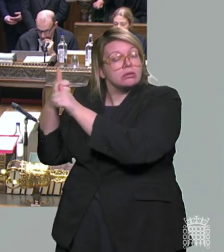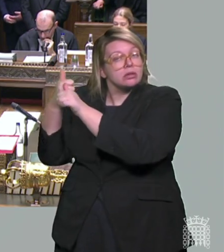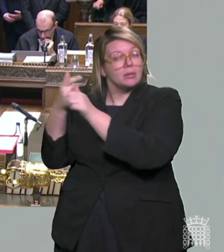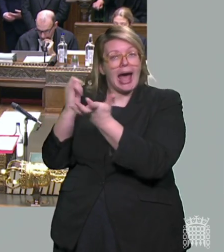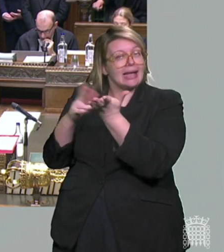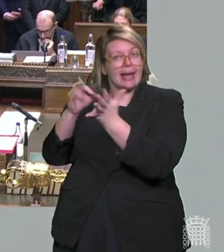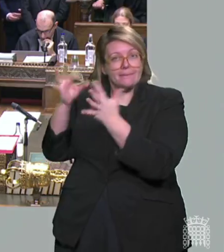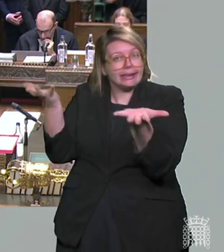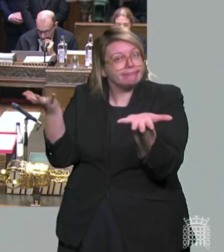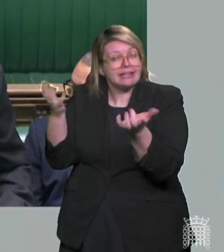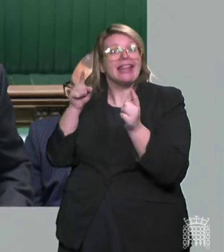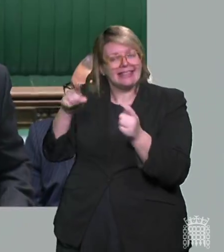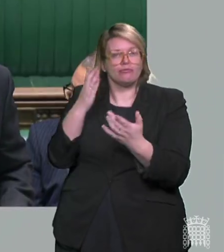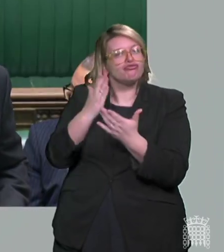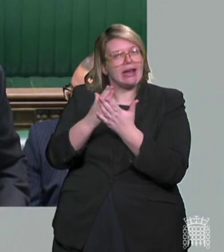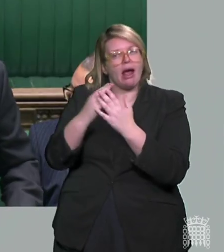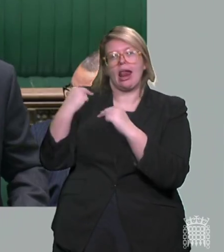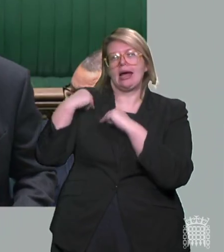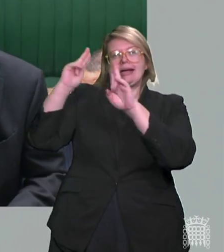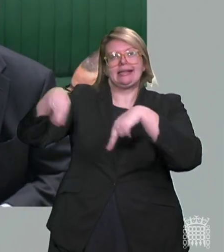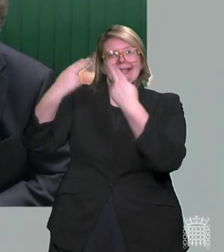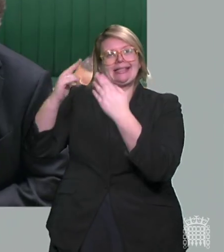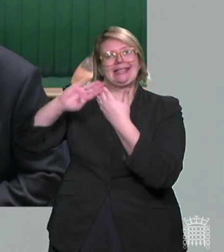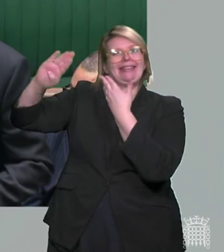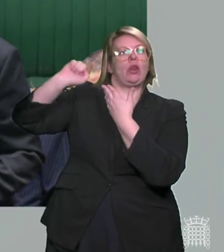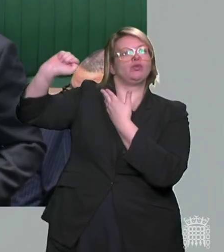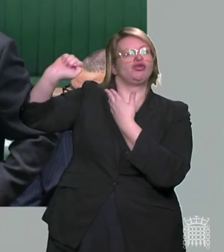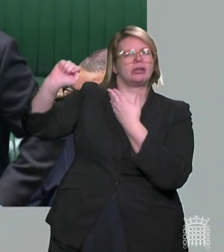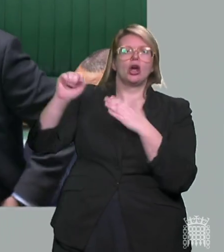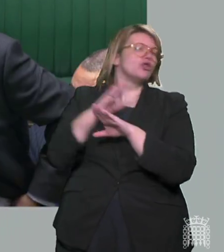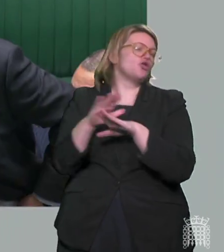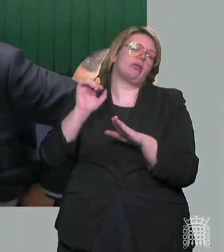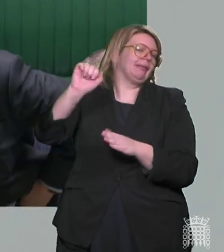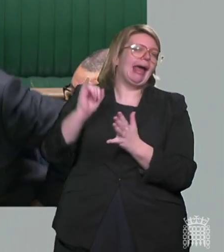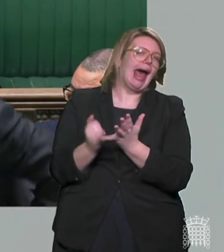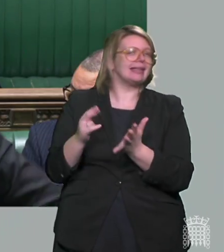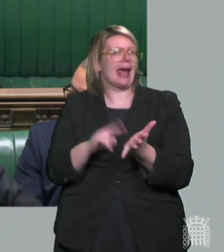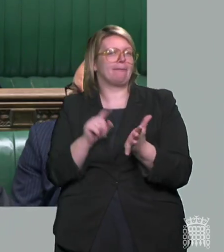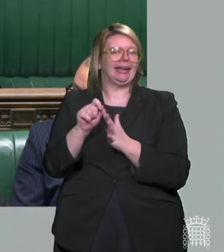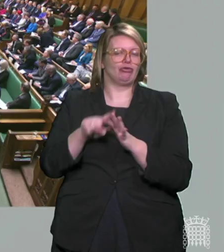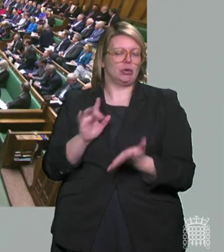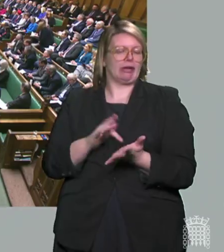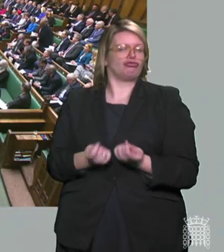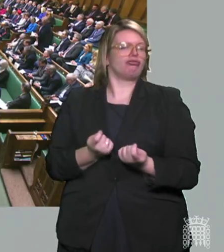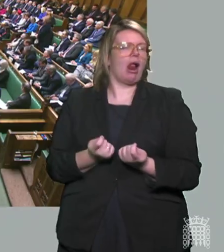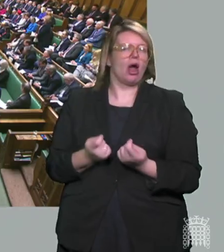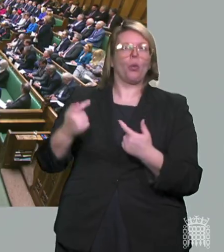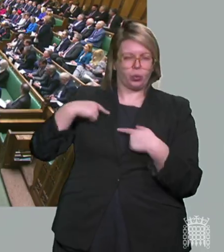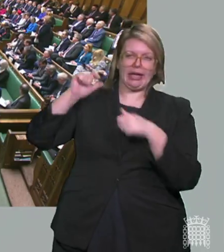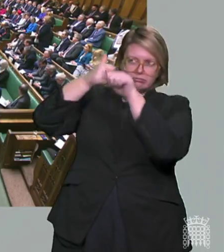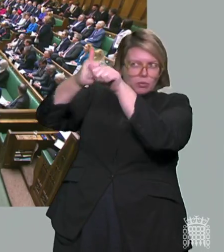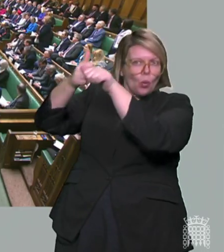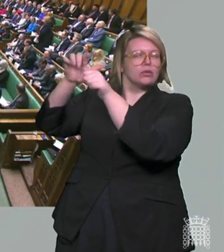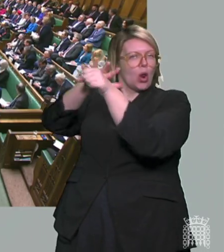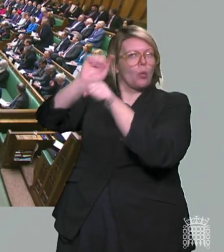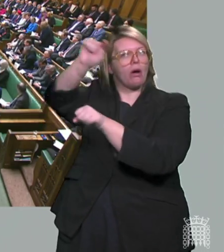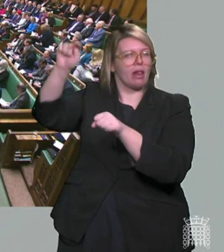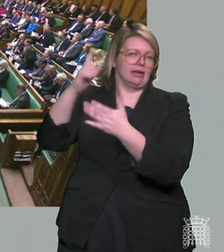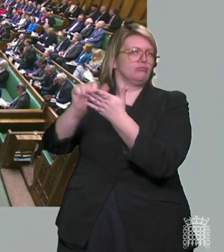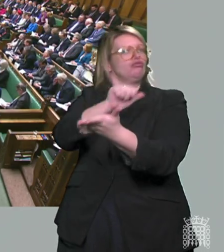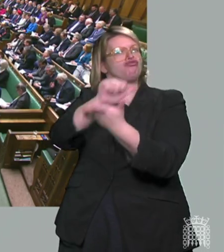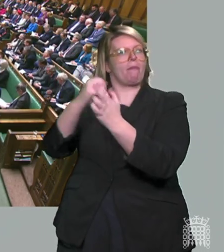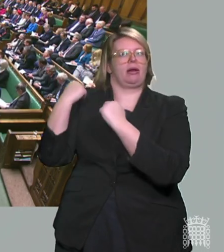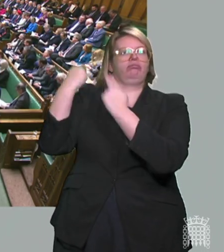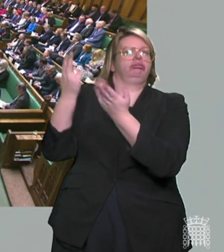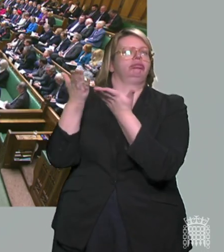I would say that that is real devolution, not SNP centralisation.